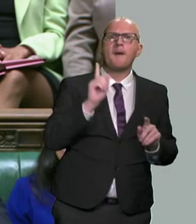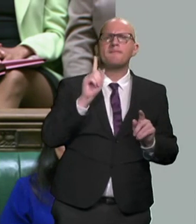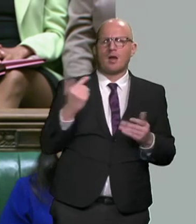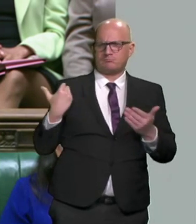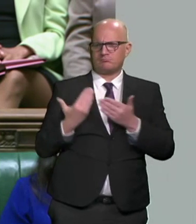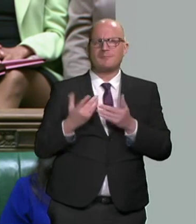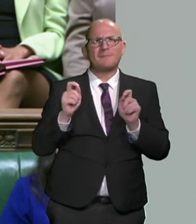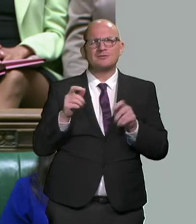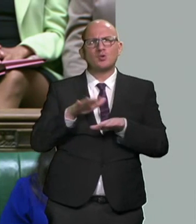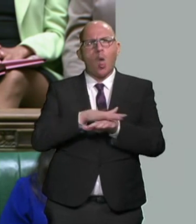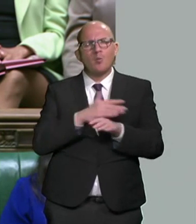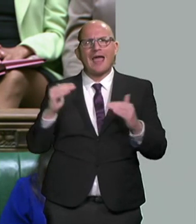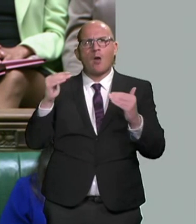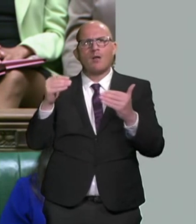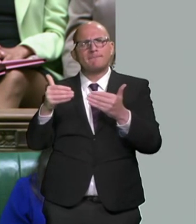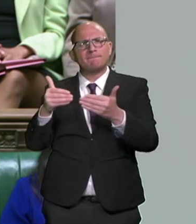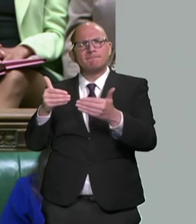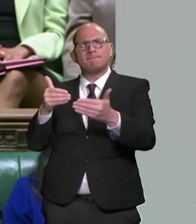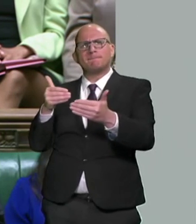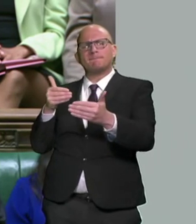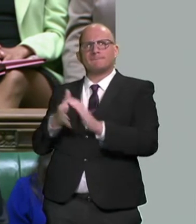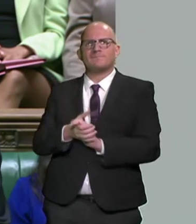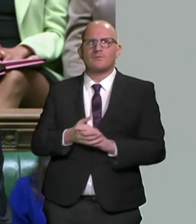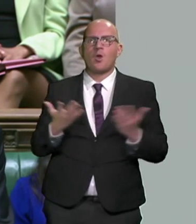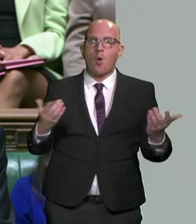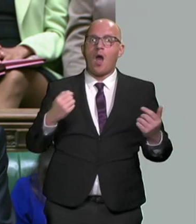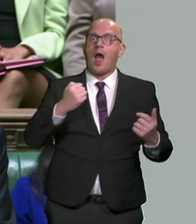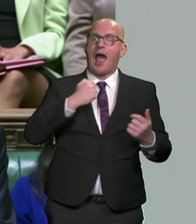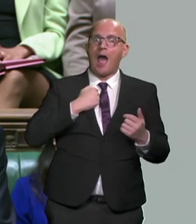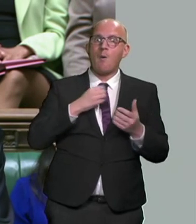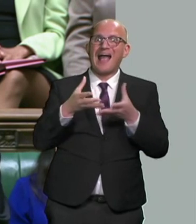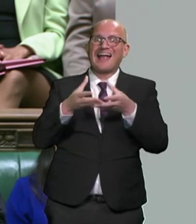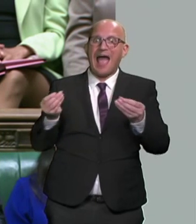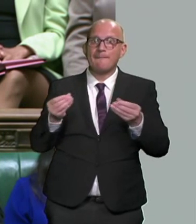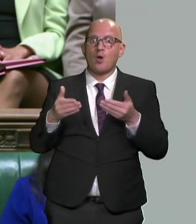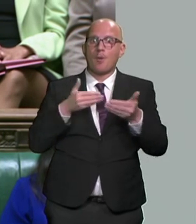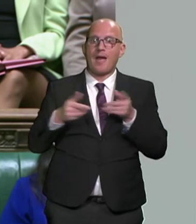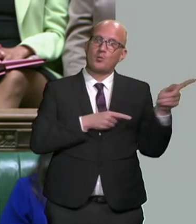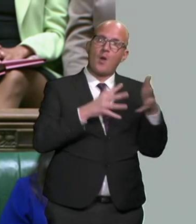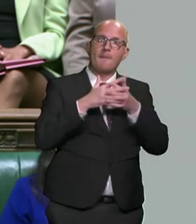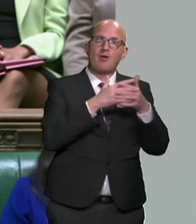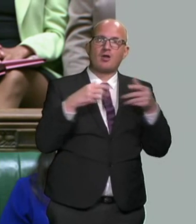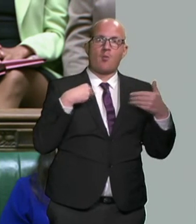Our lower rate of innovation explains almost all our productivity gap with the United States.